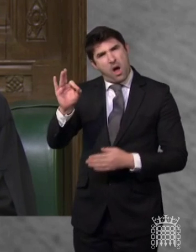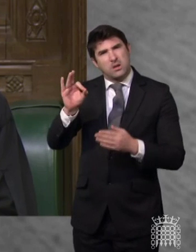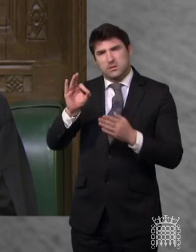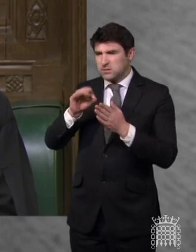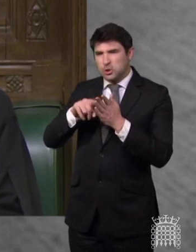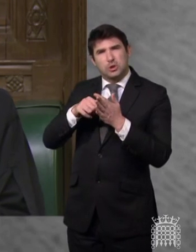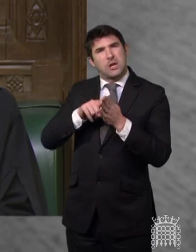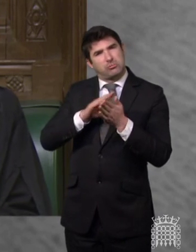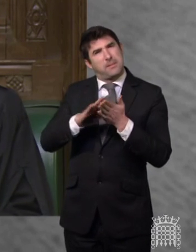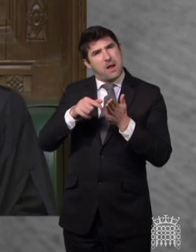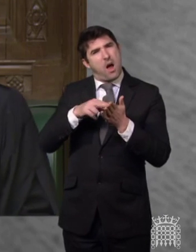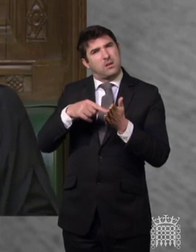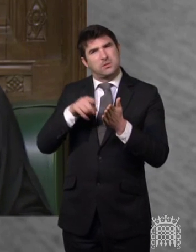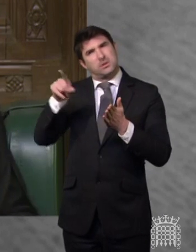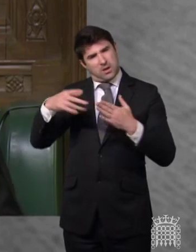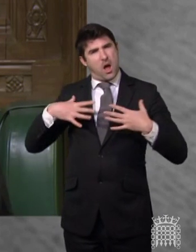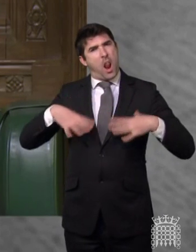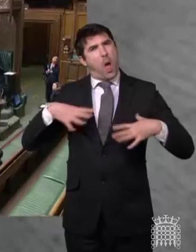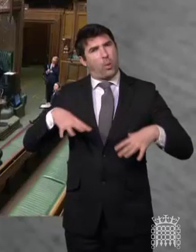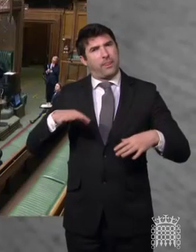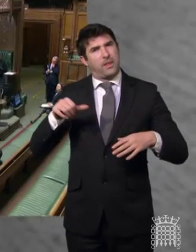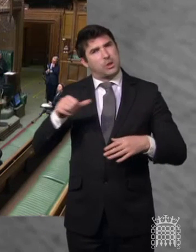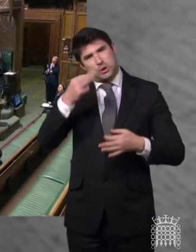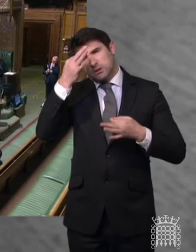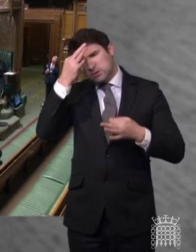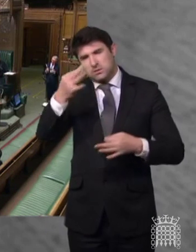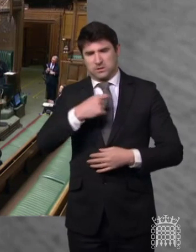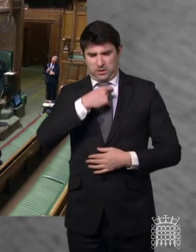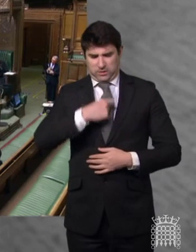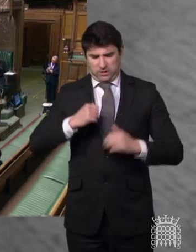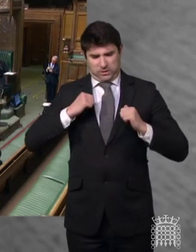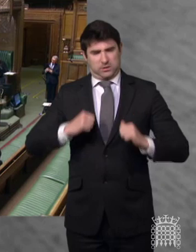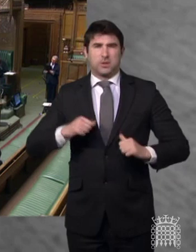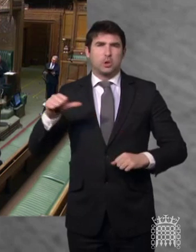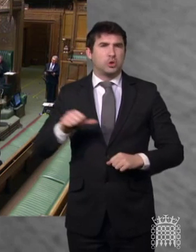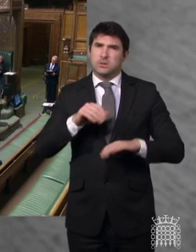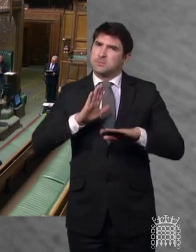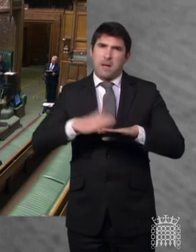It is only fair that we treat each other with the same respect.